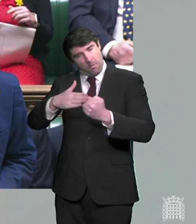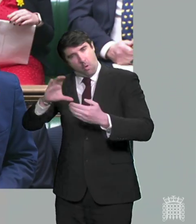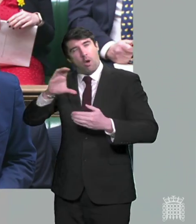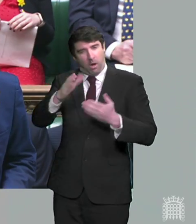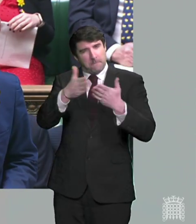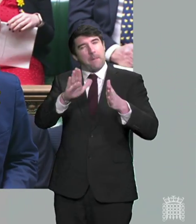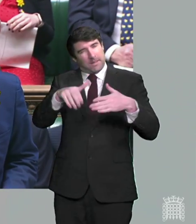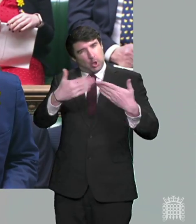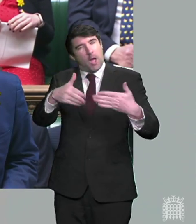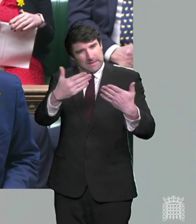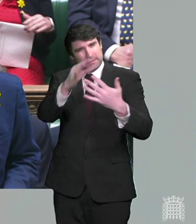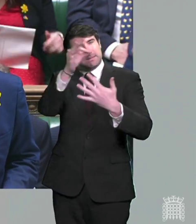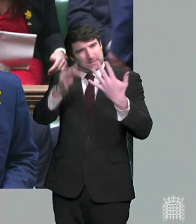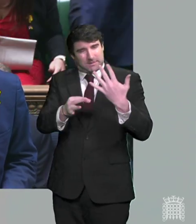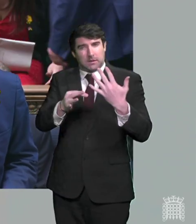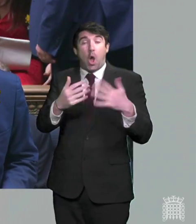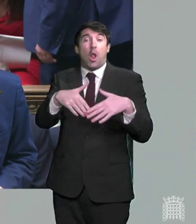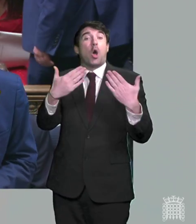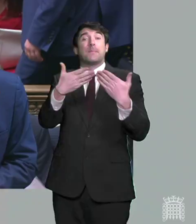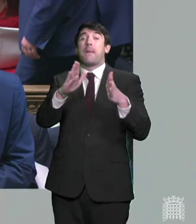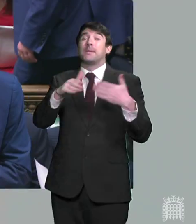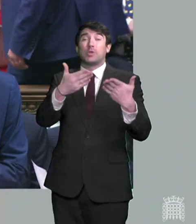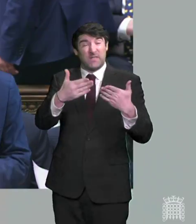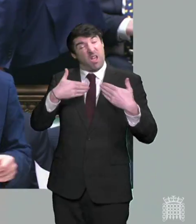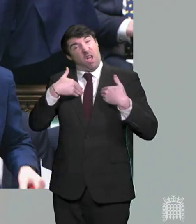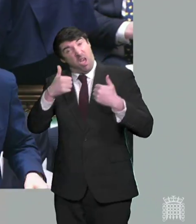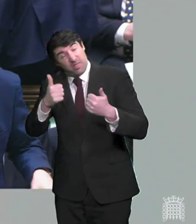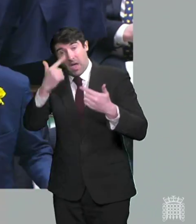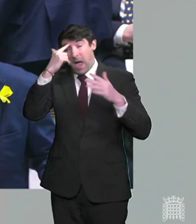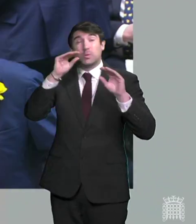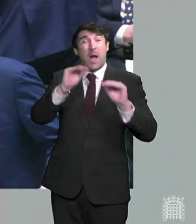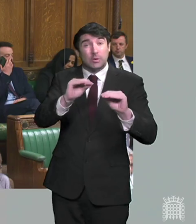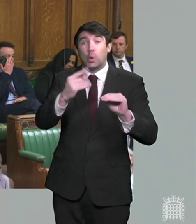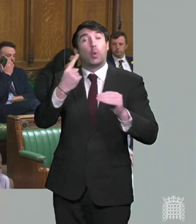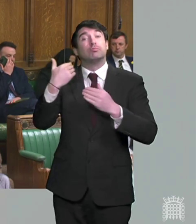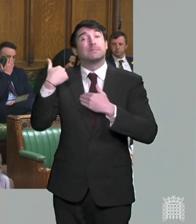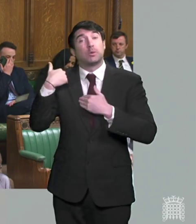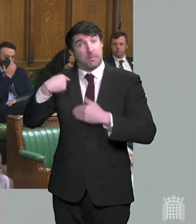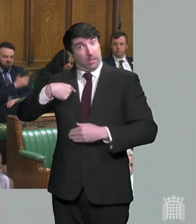As the honourable Lady is aware, many public services, including health and education, are devolved in Wales.